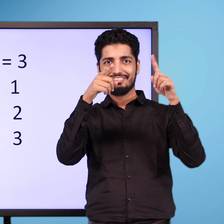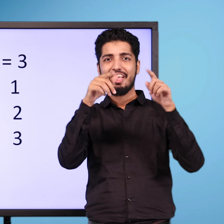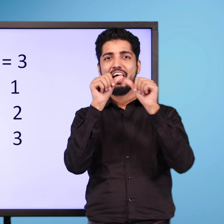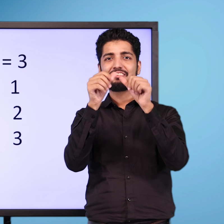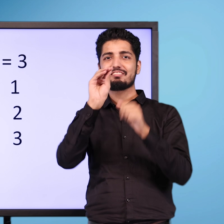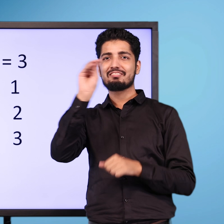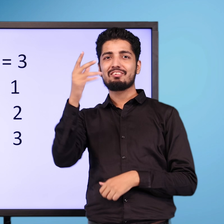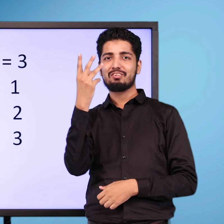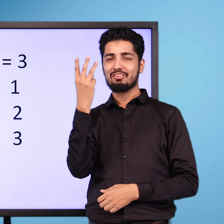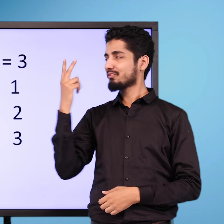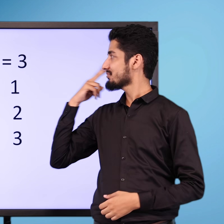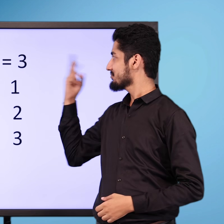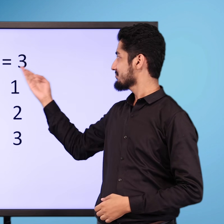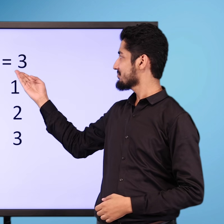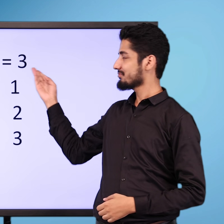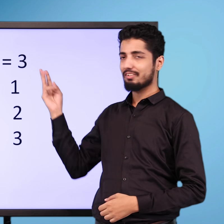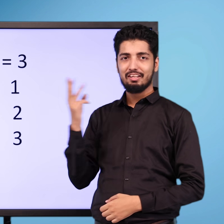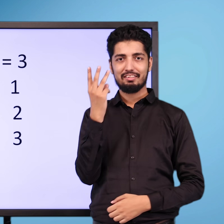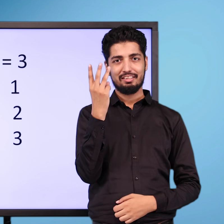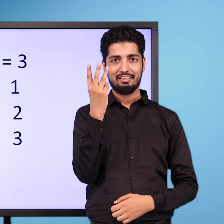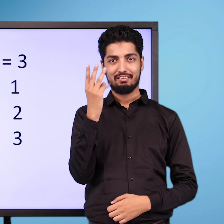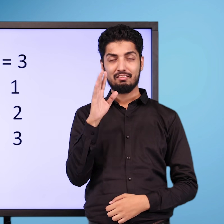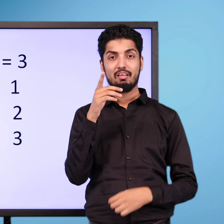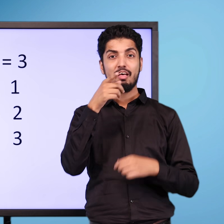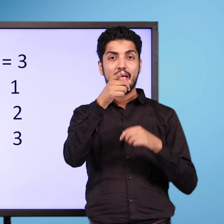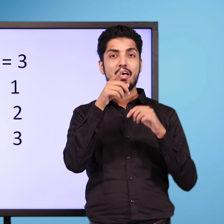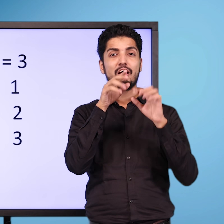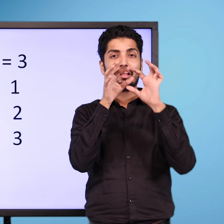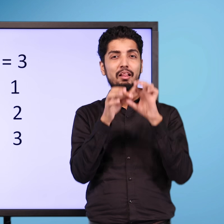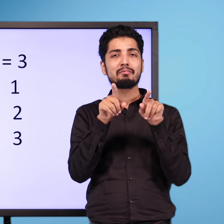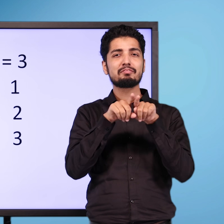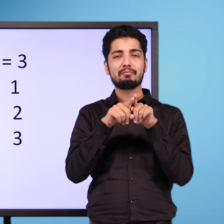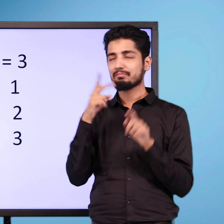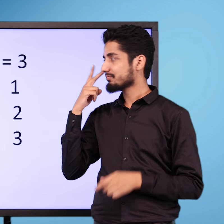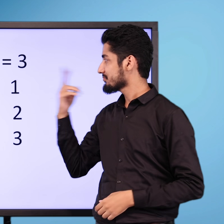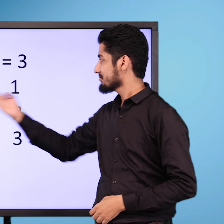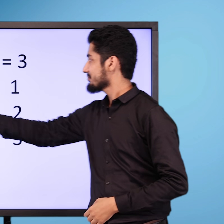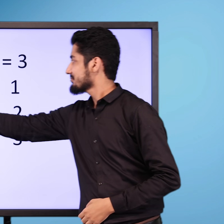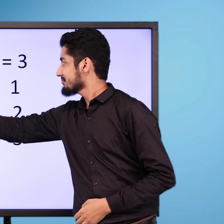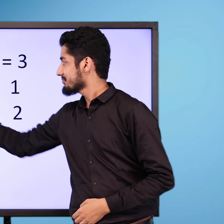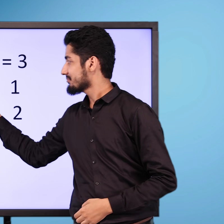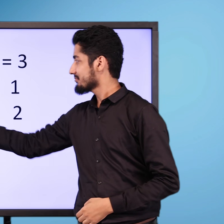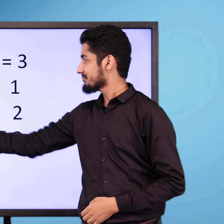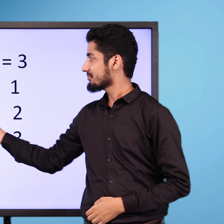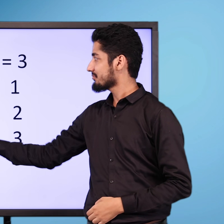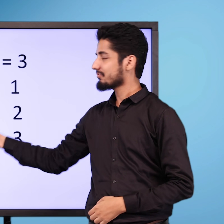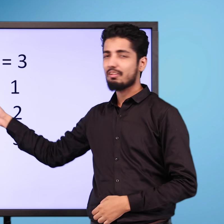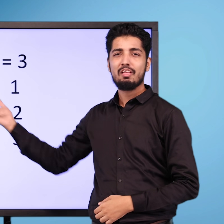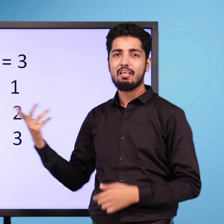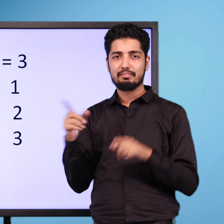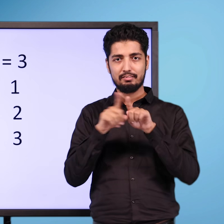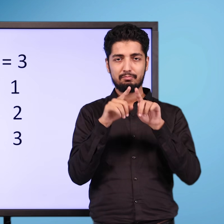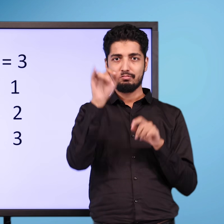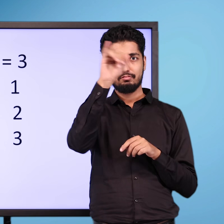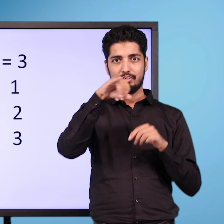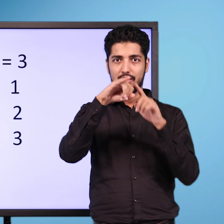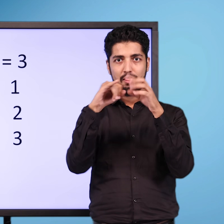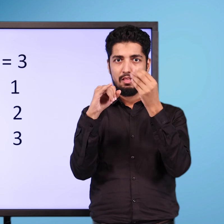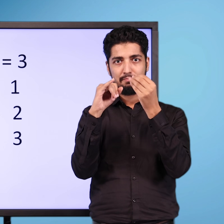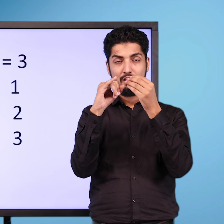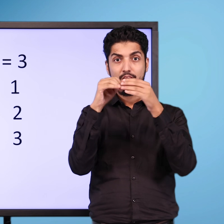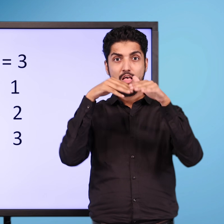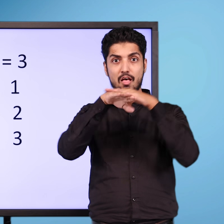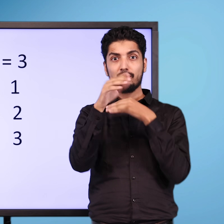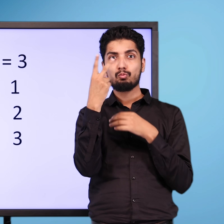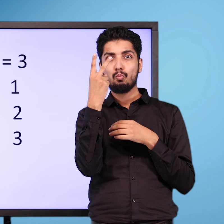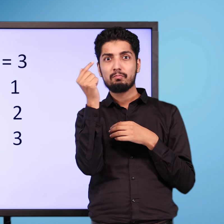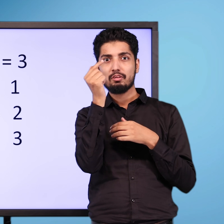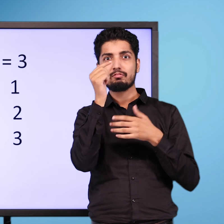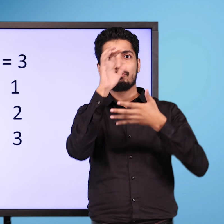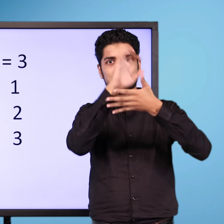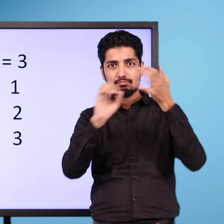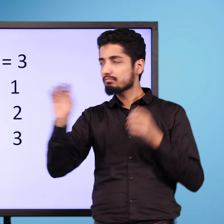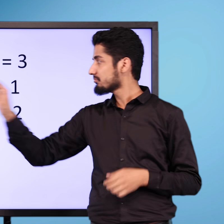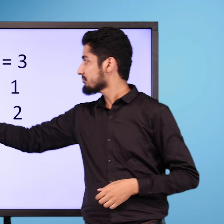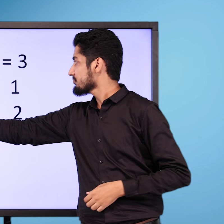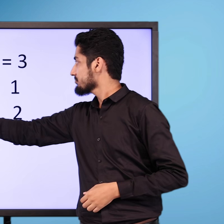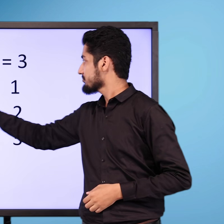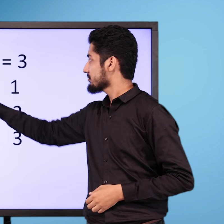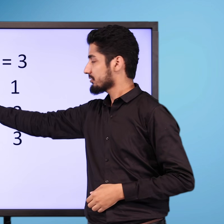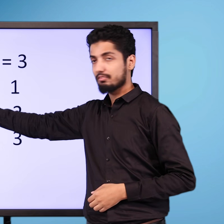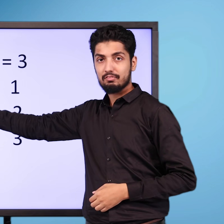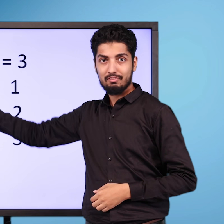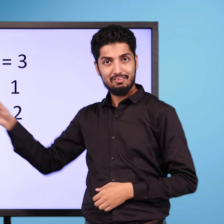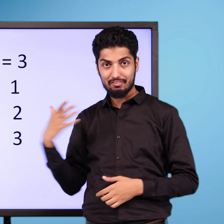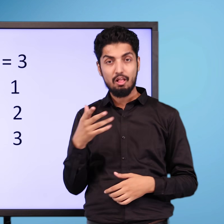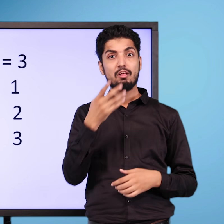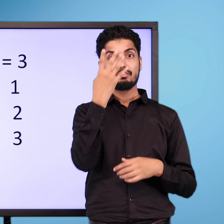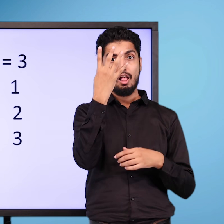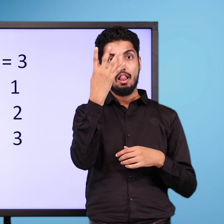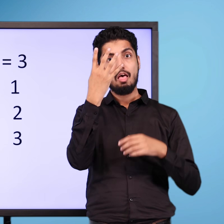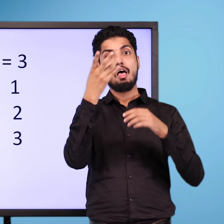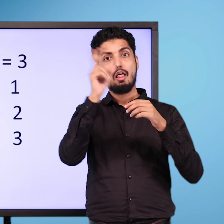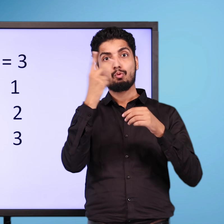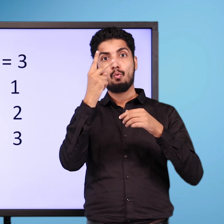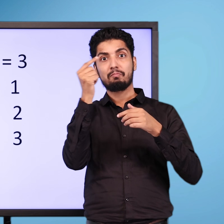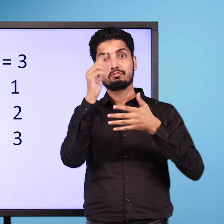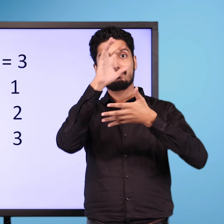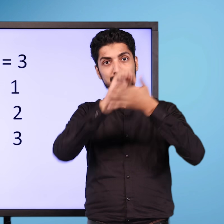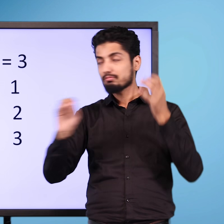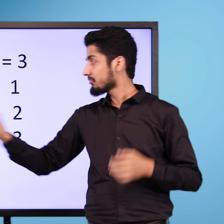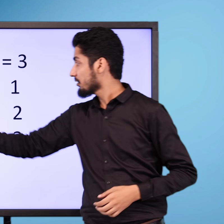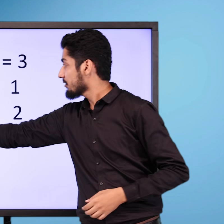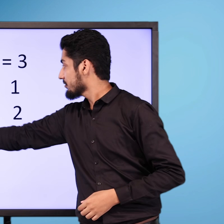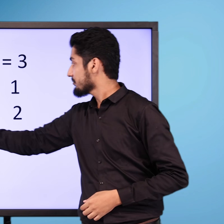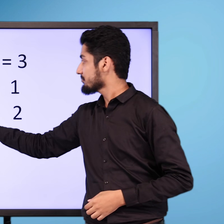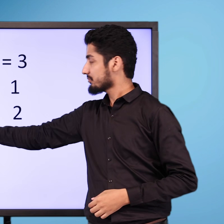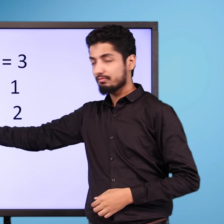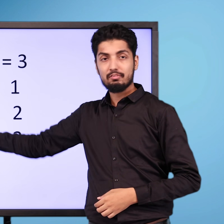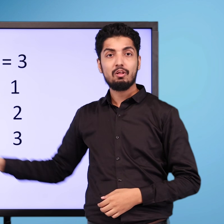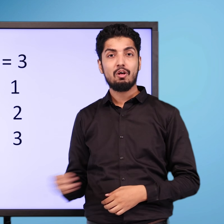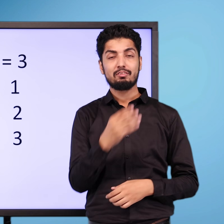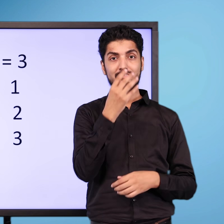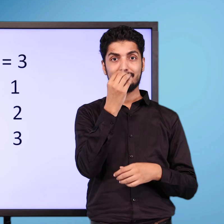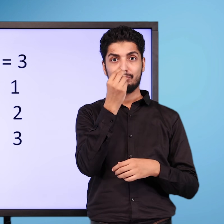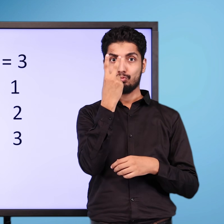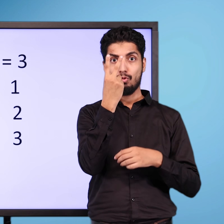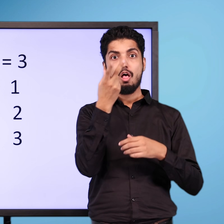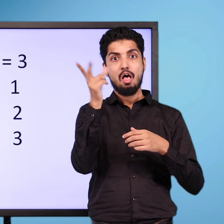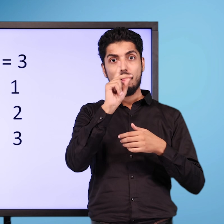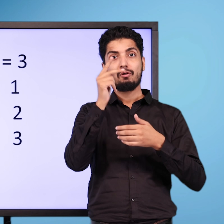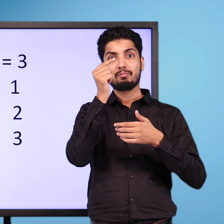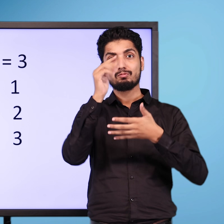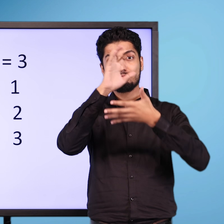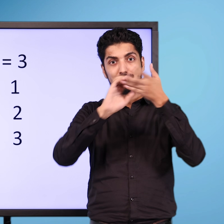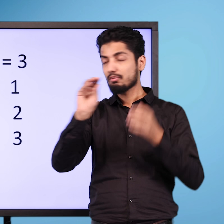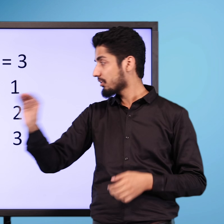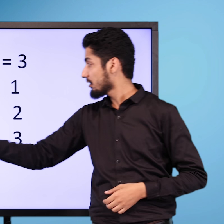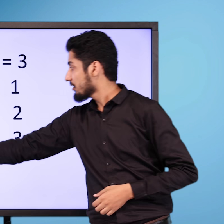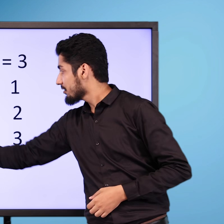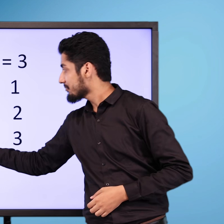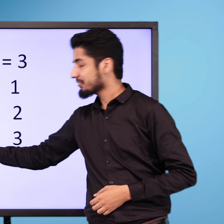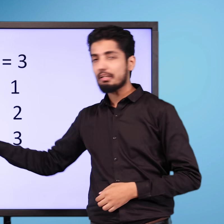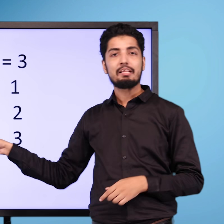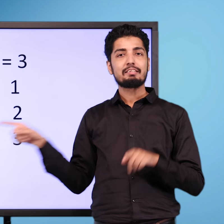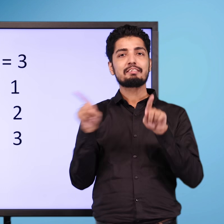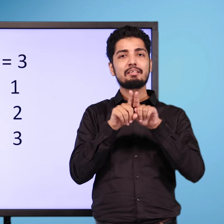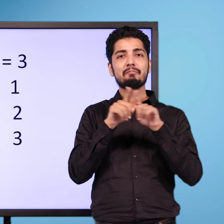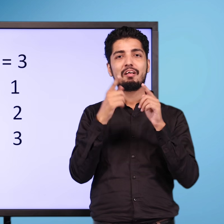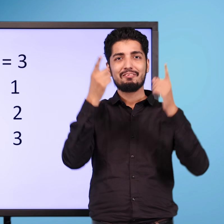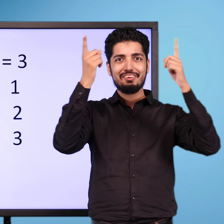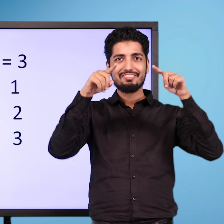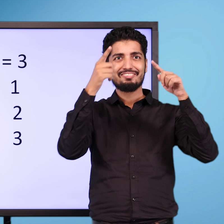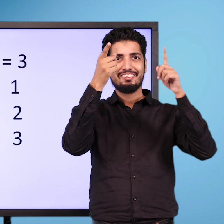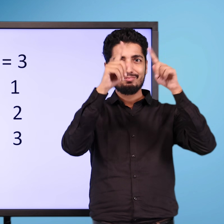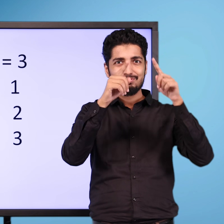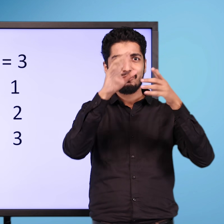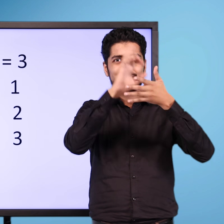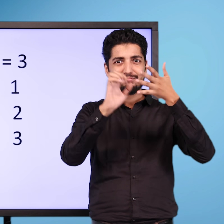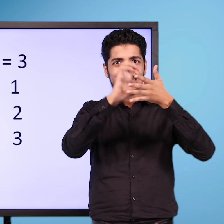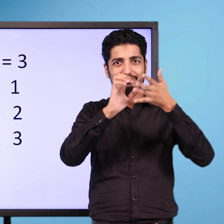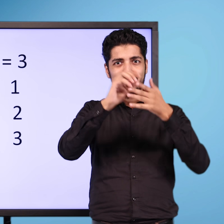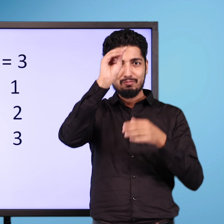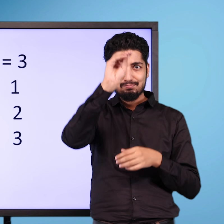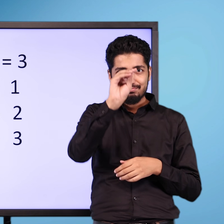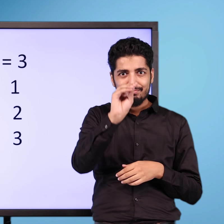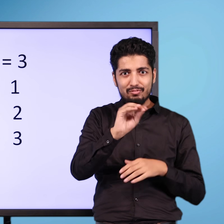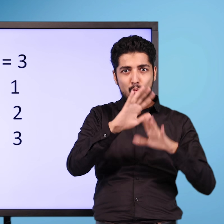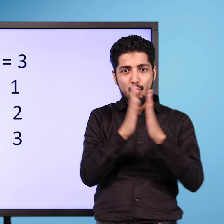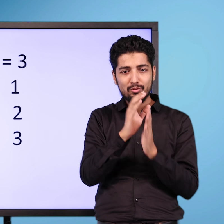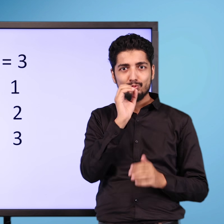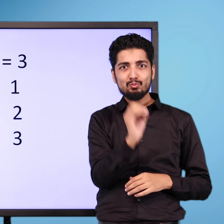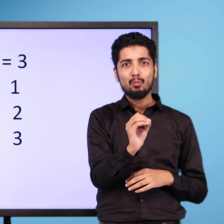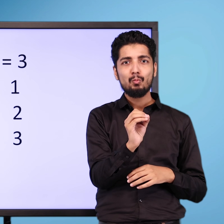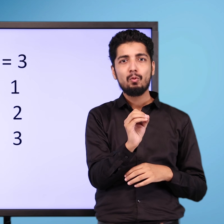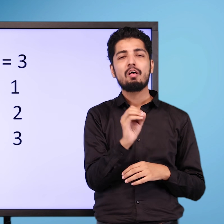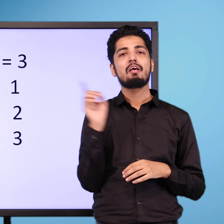and we see that 2 is subtracted 3 times to get 0. Therefore, the answer is 3.